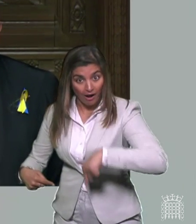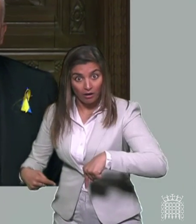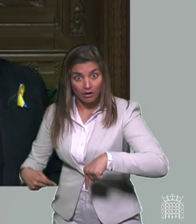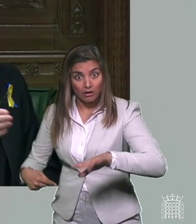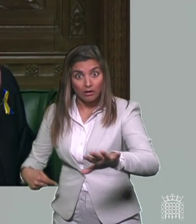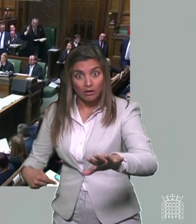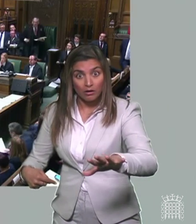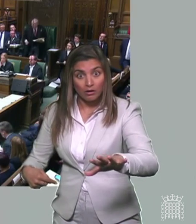rose—